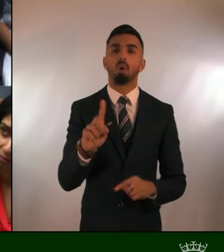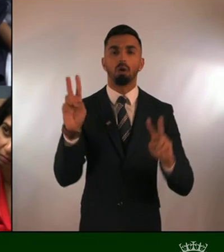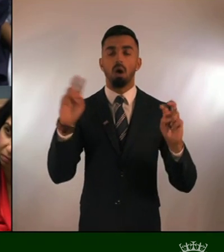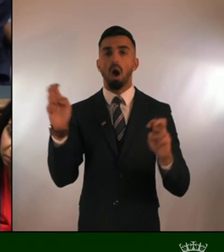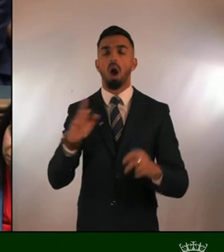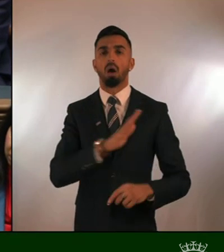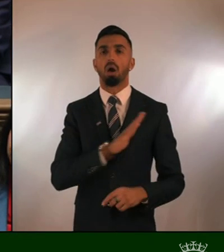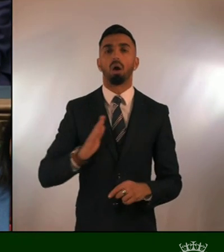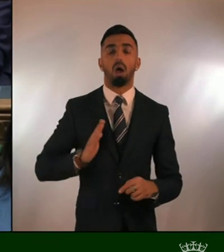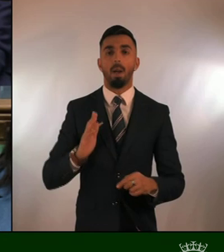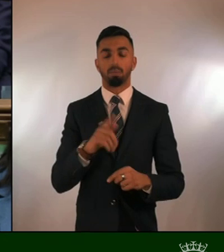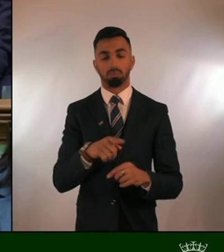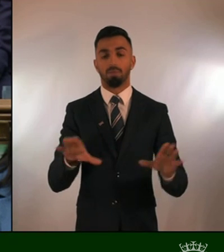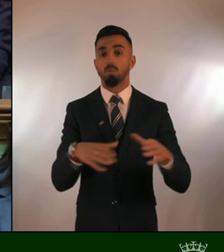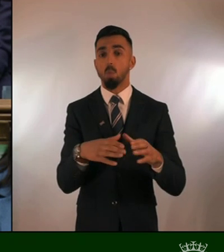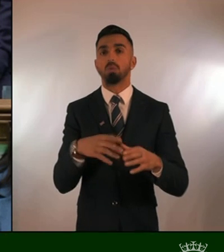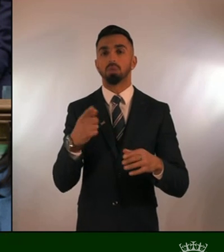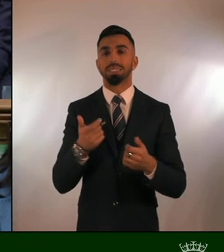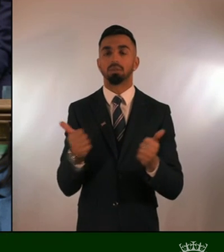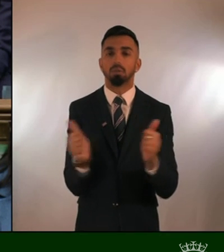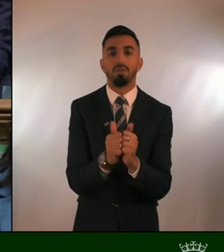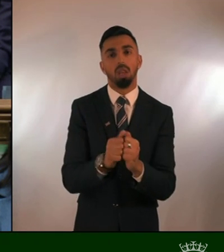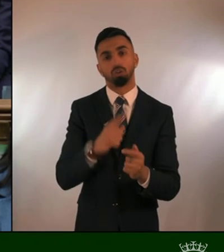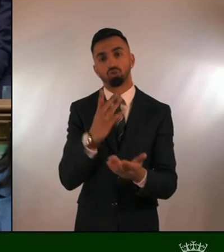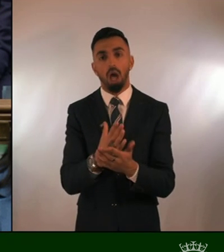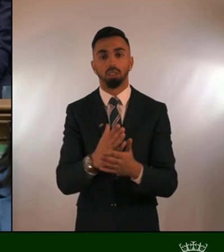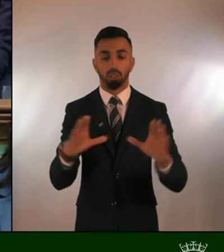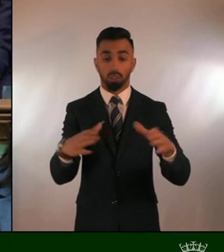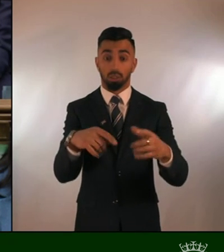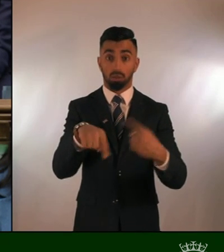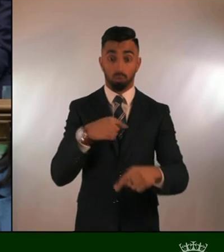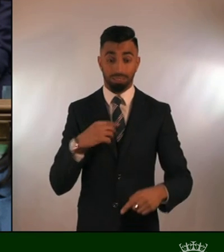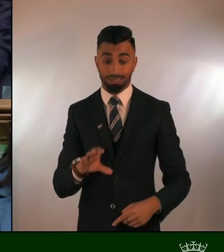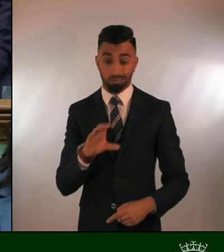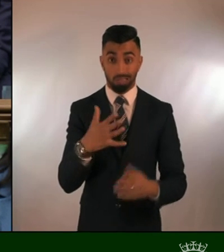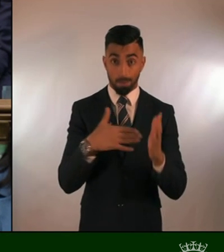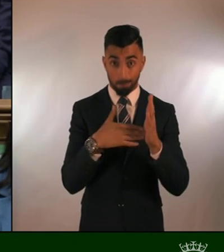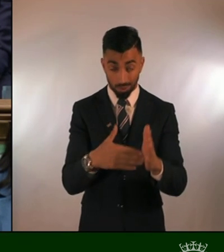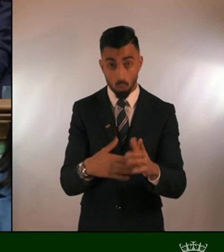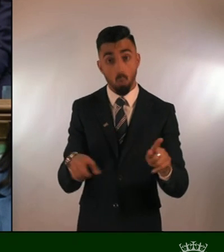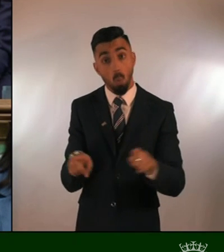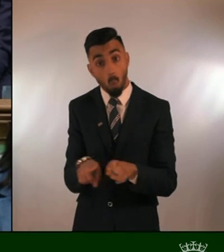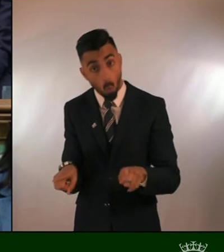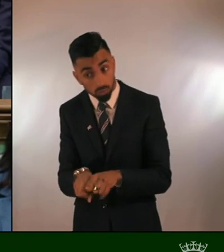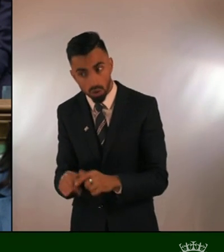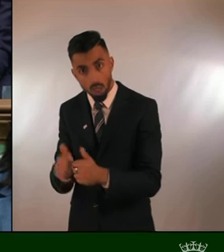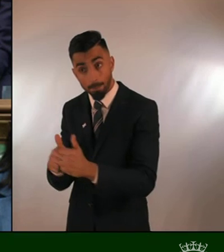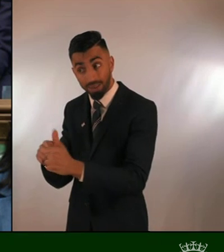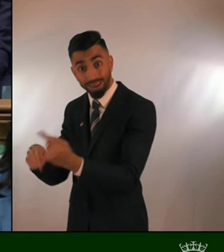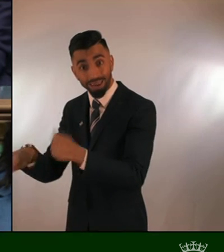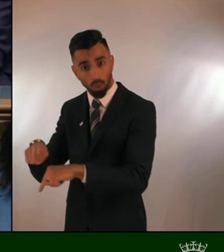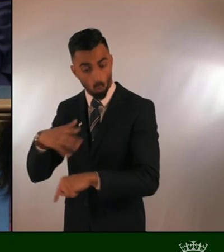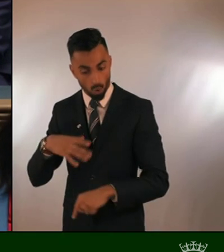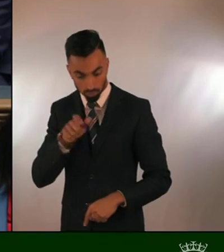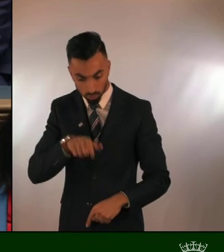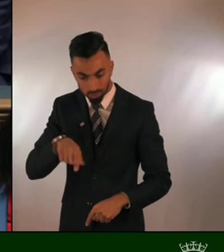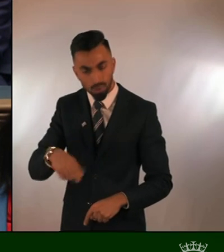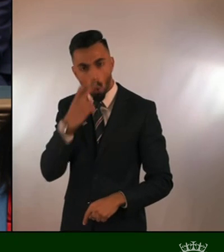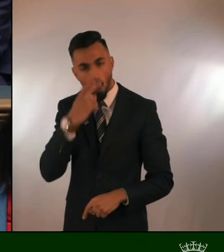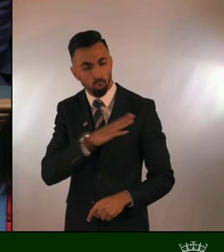I am also confirming today that, to encourage employers to provide veterans with job opportunities, we will introduce a new national insurance relief.